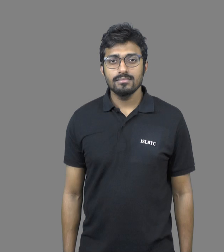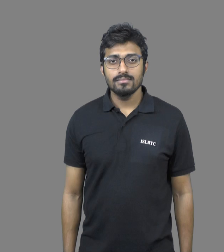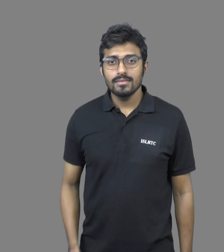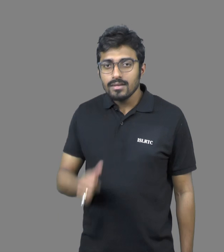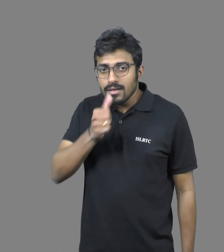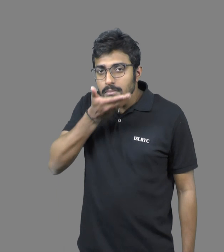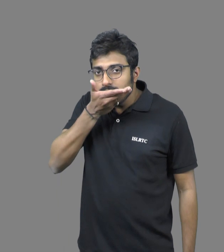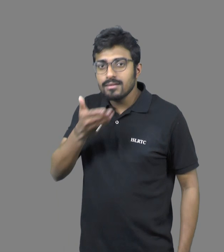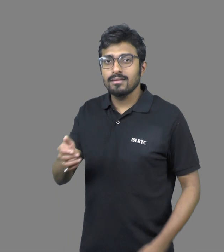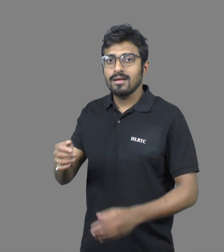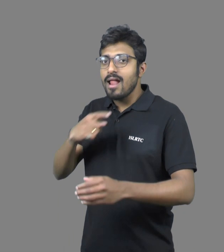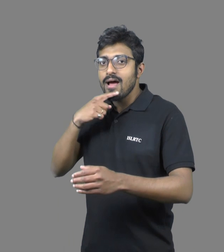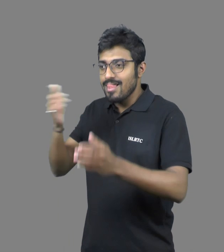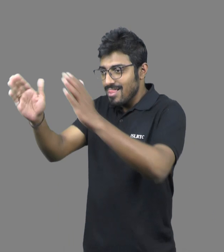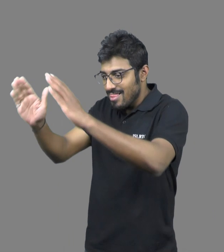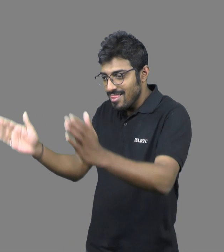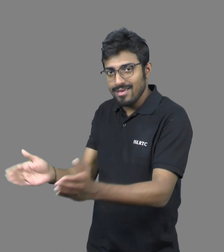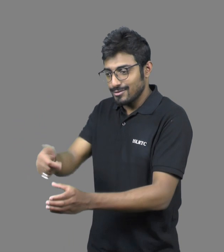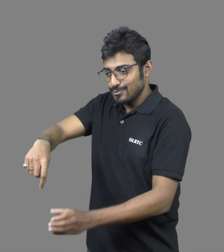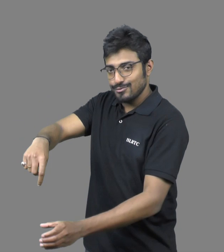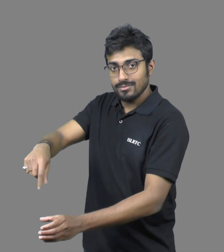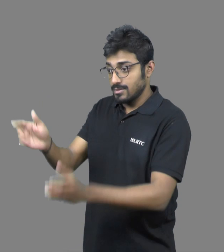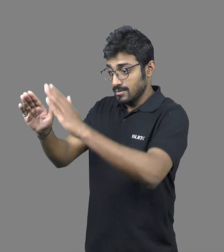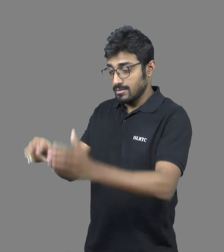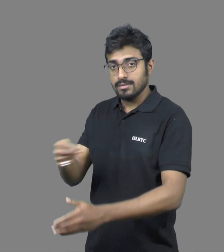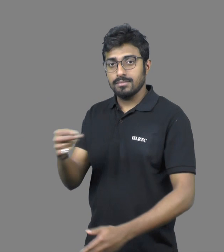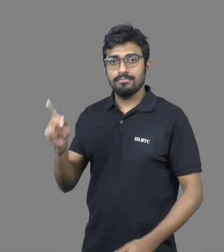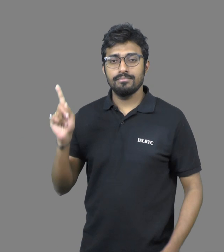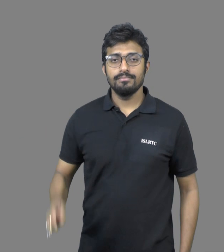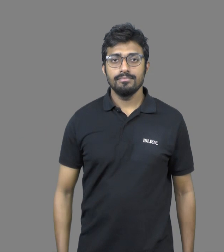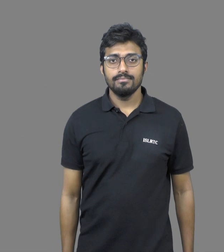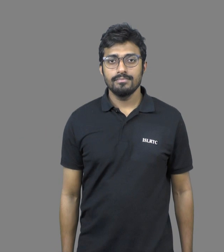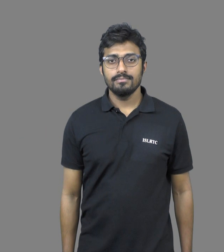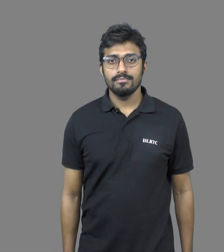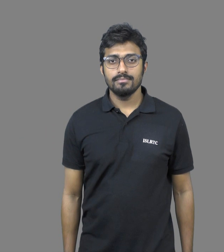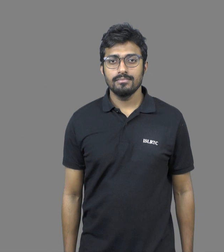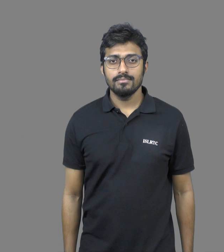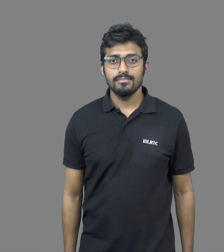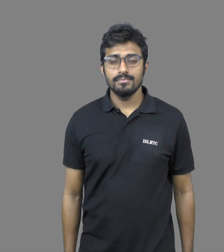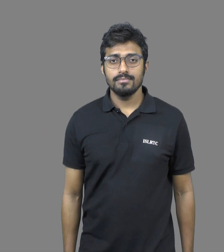Earthen Water Pot Matka